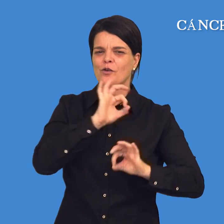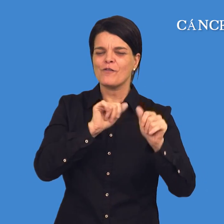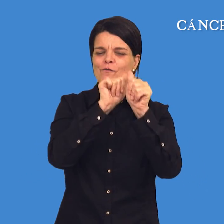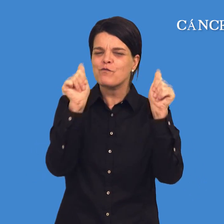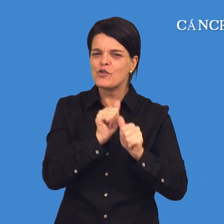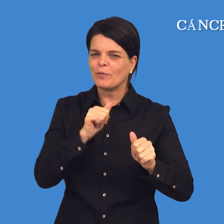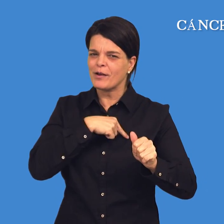forma